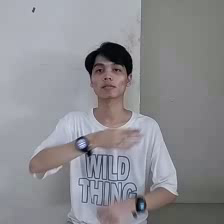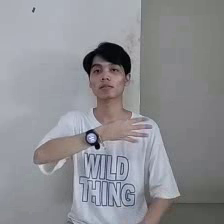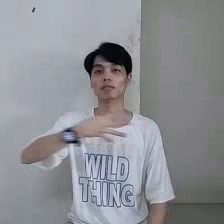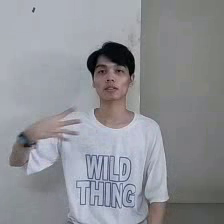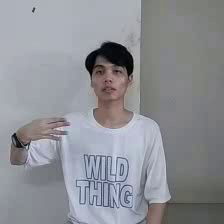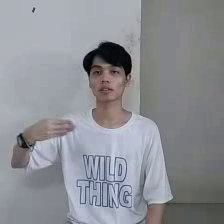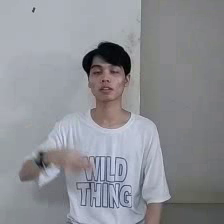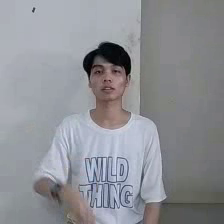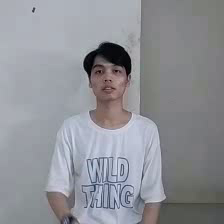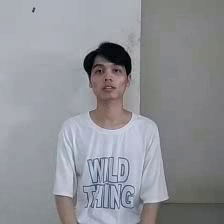Lây bệnh